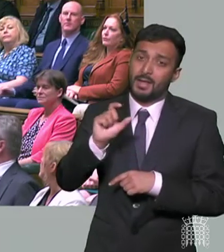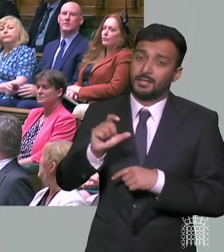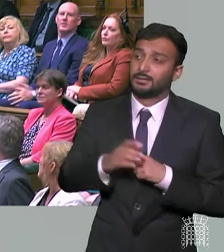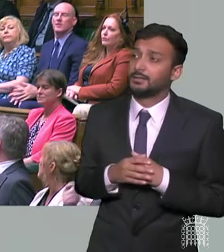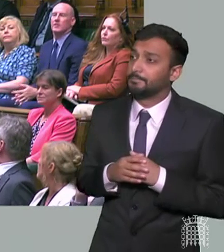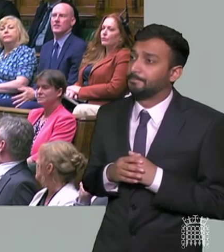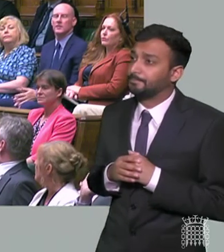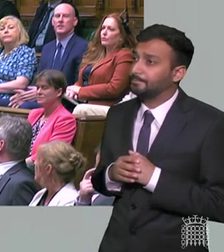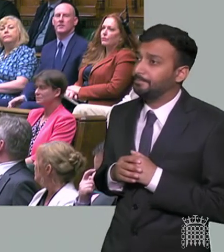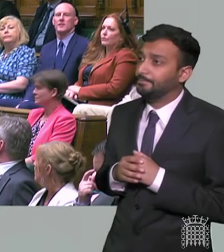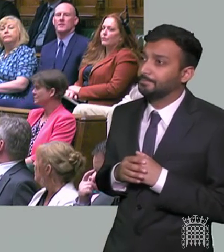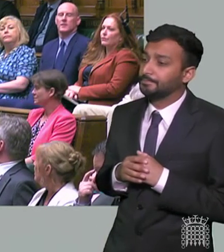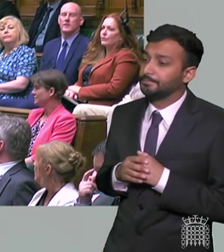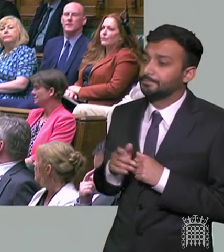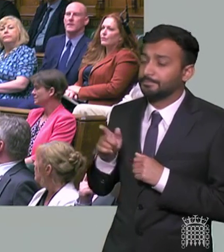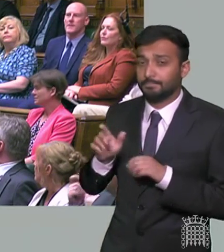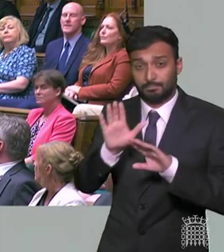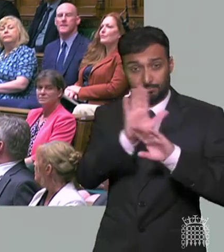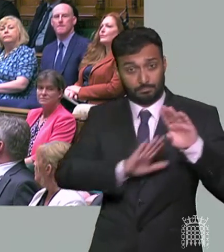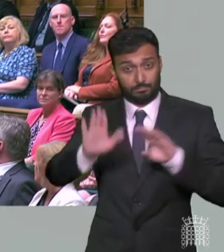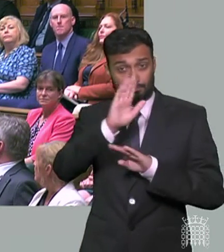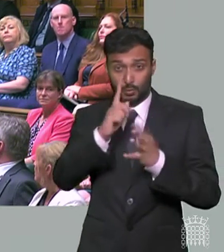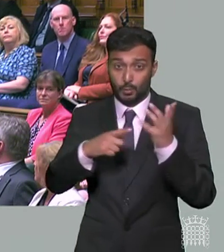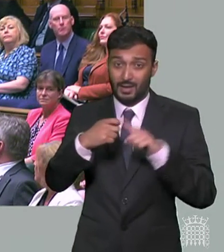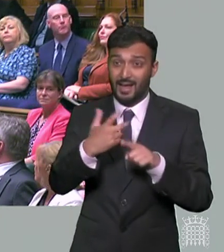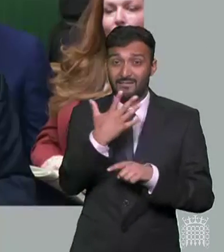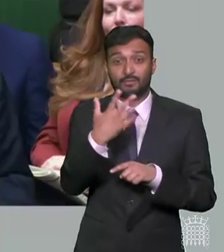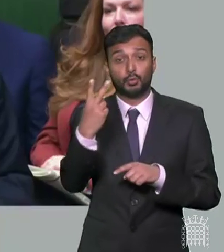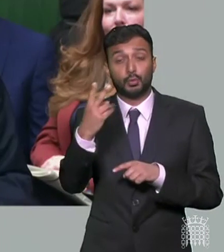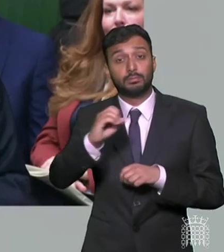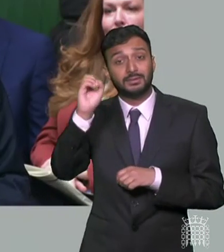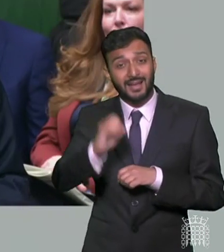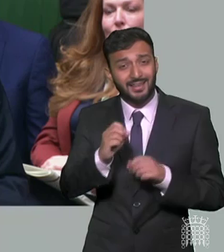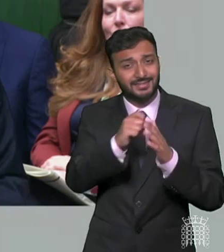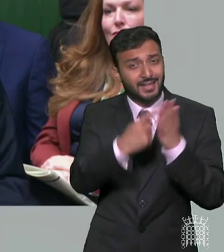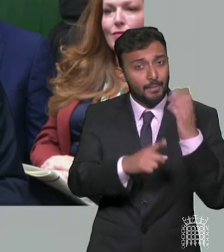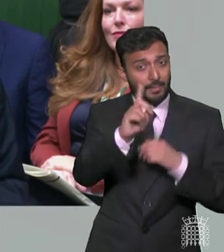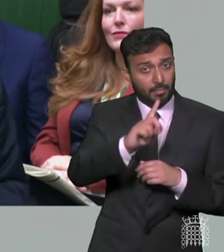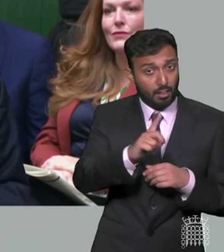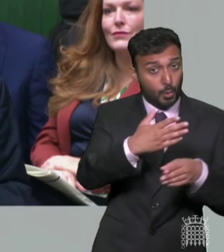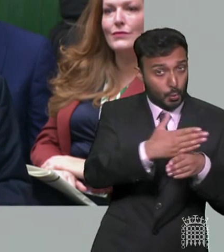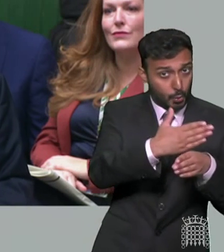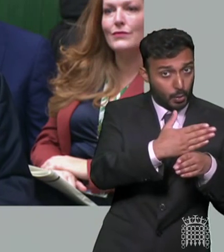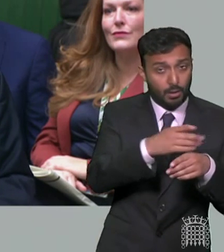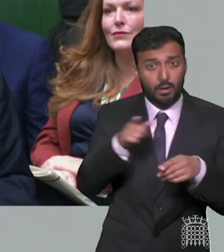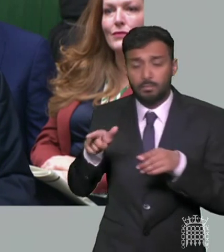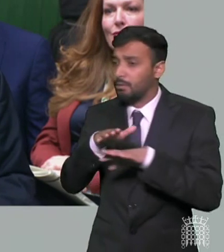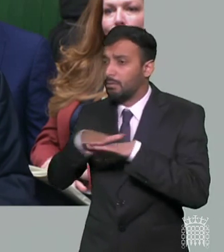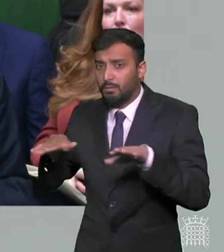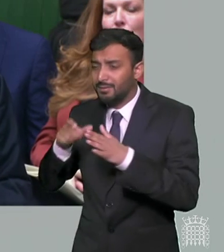Nationally, 52% of disabled people are in work compared with 81% of non-disabled people.